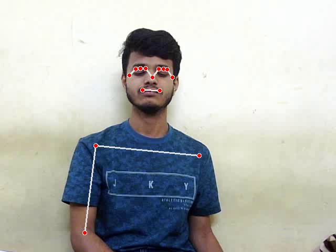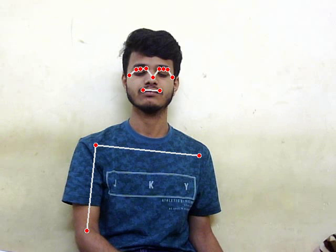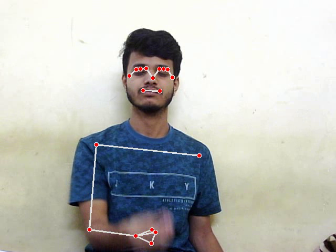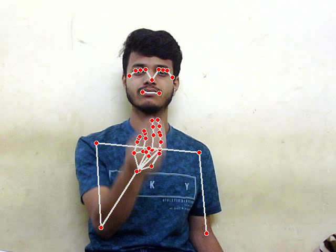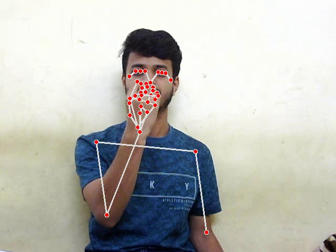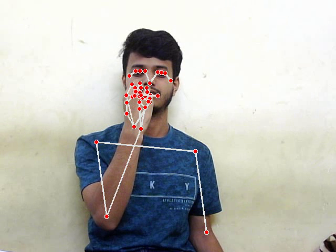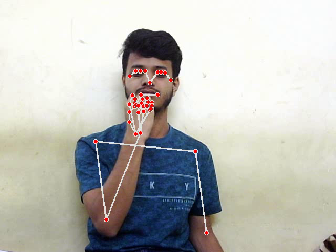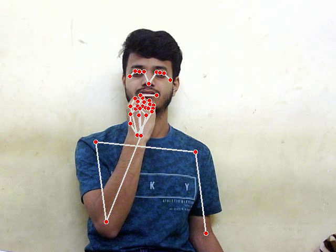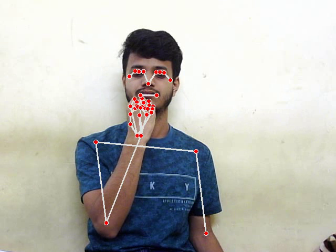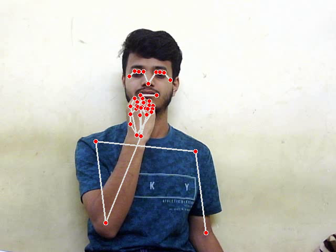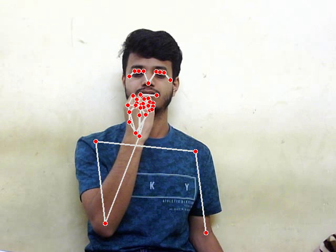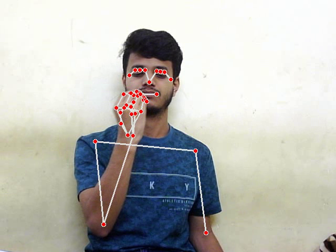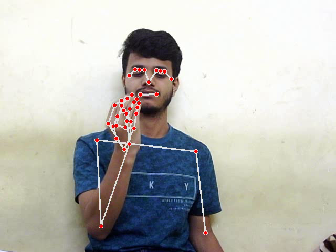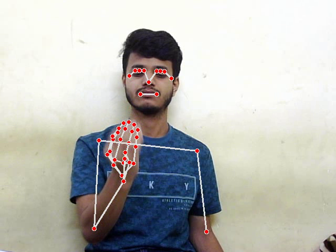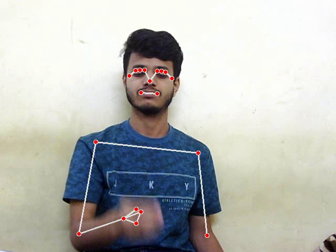eat